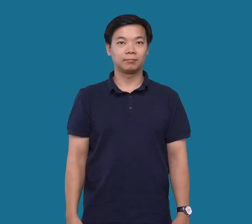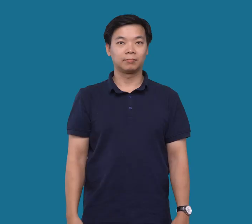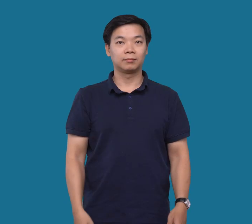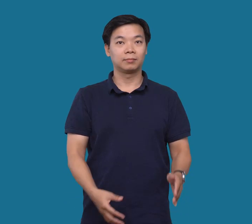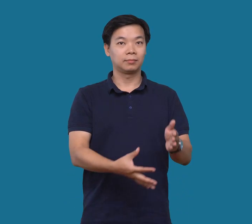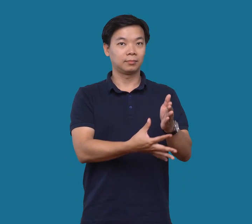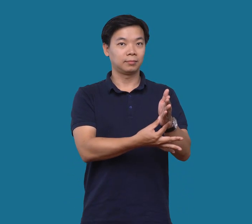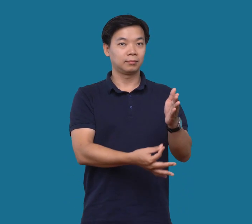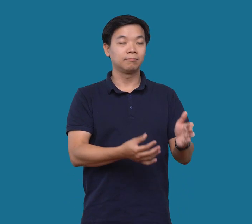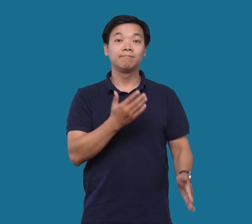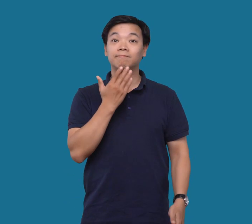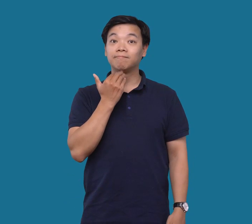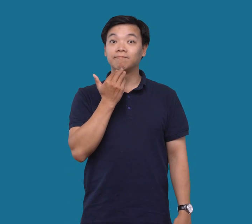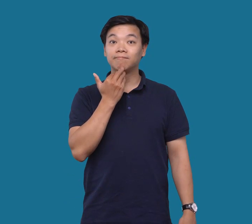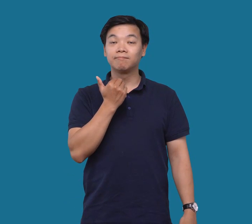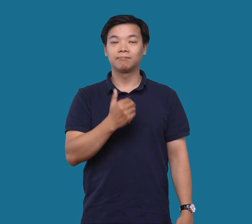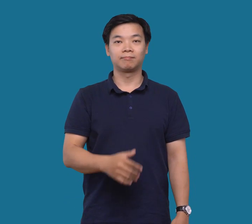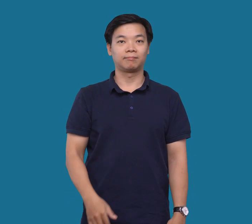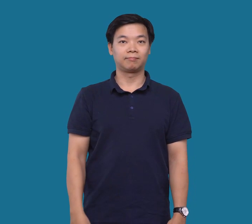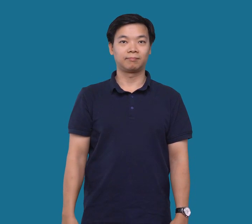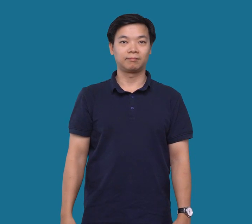cháu trai